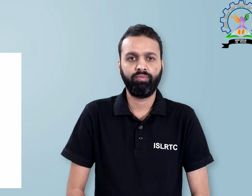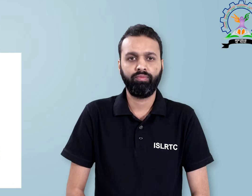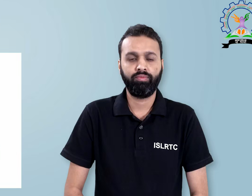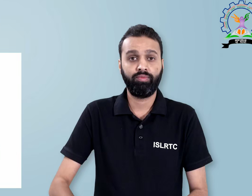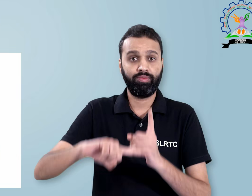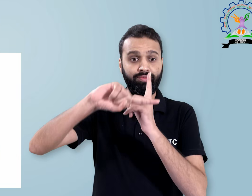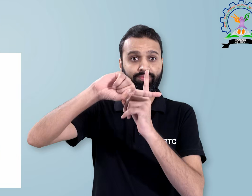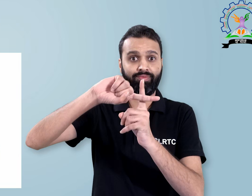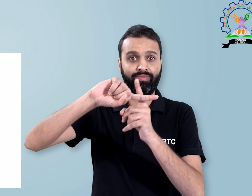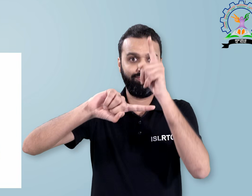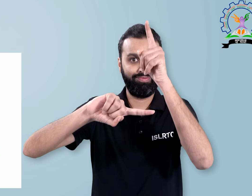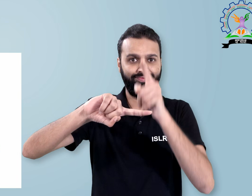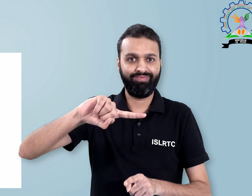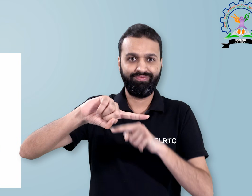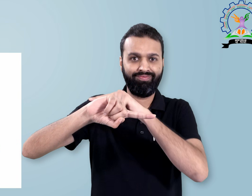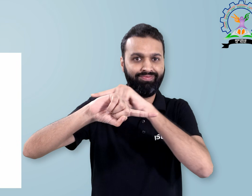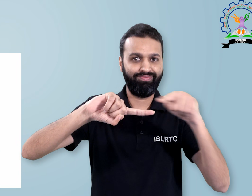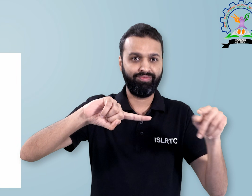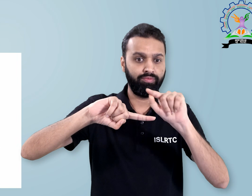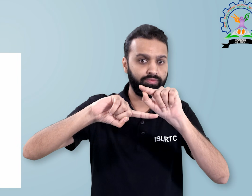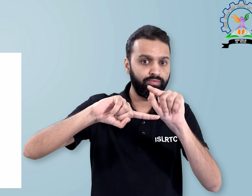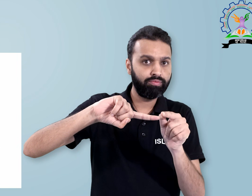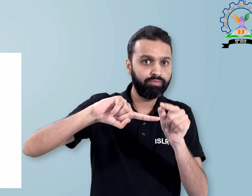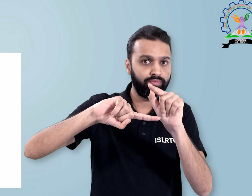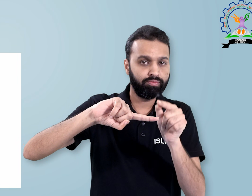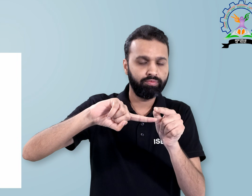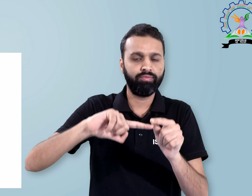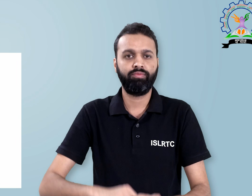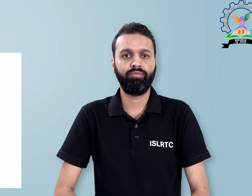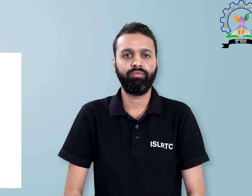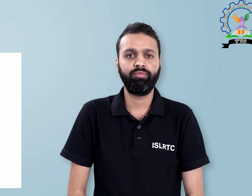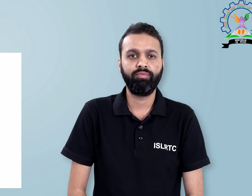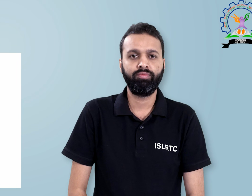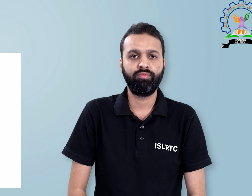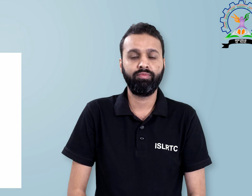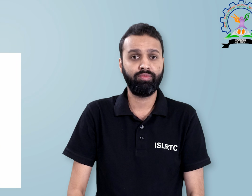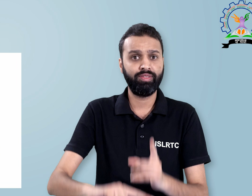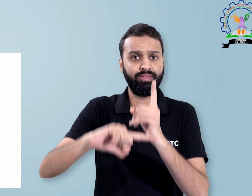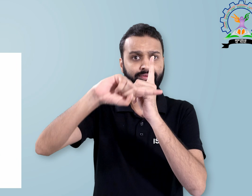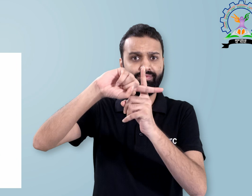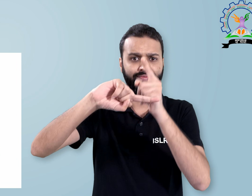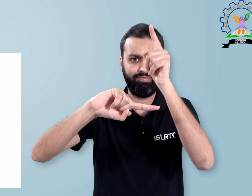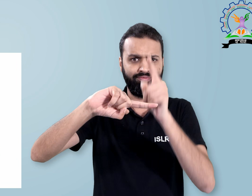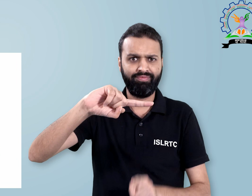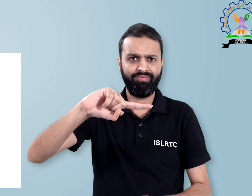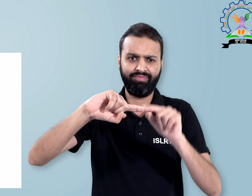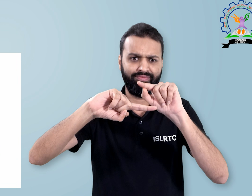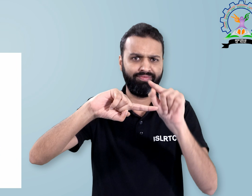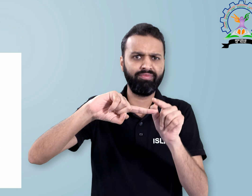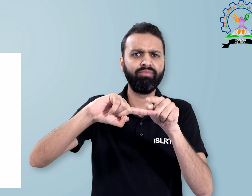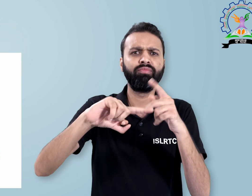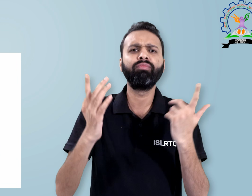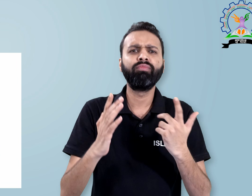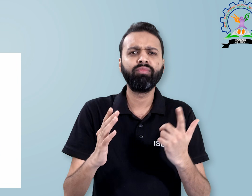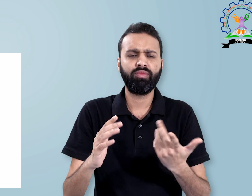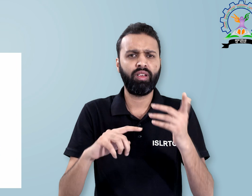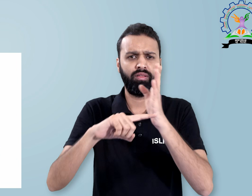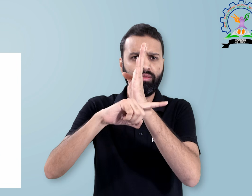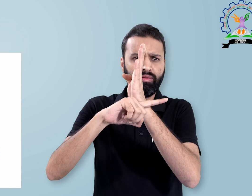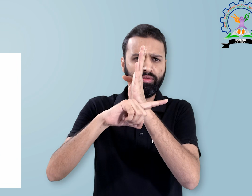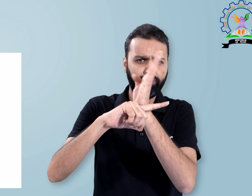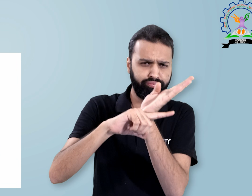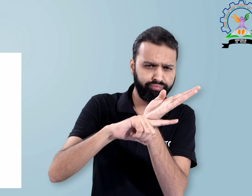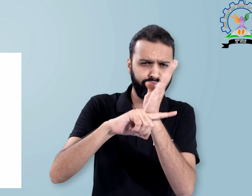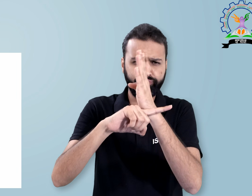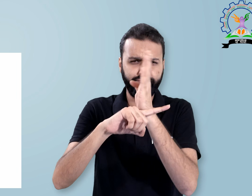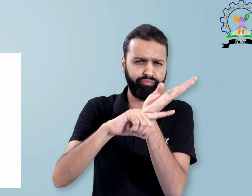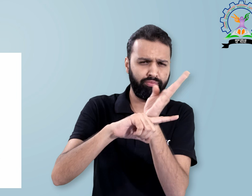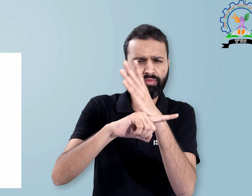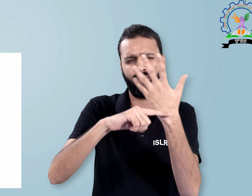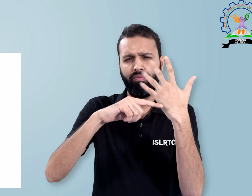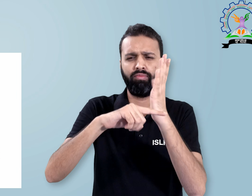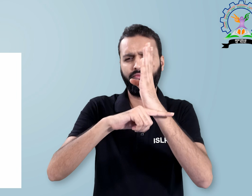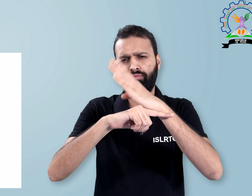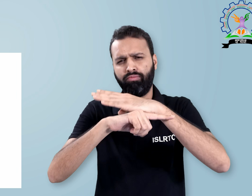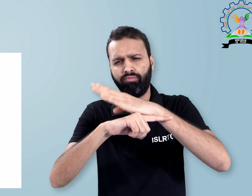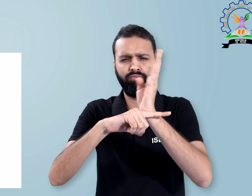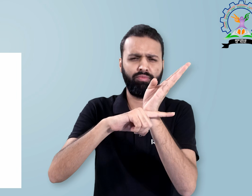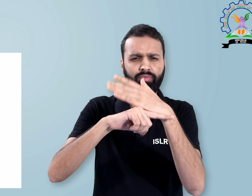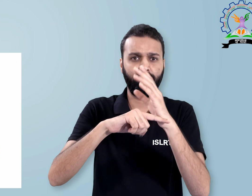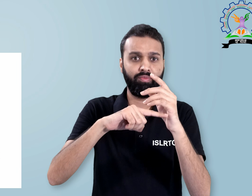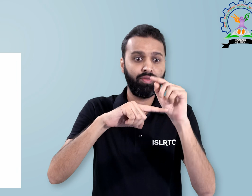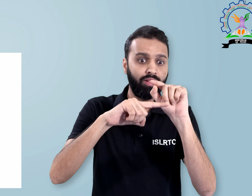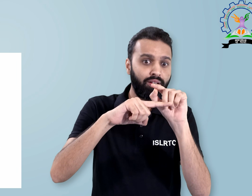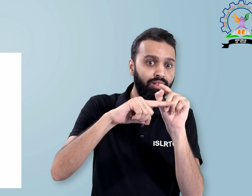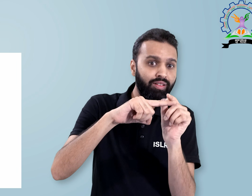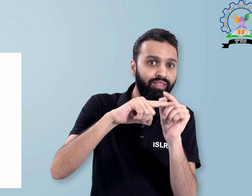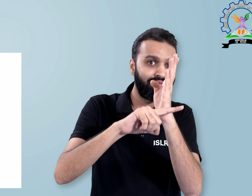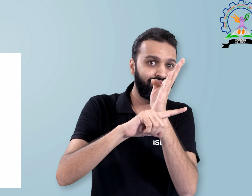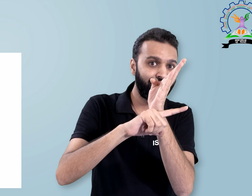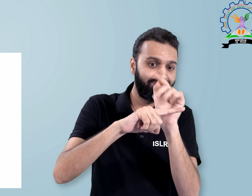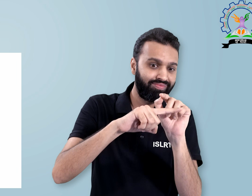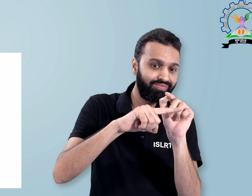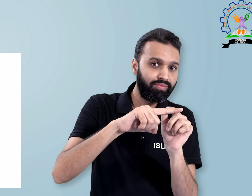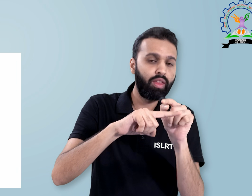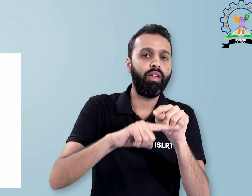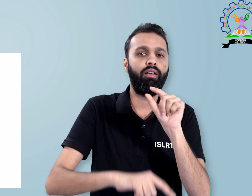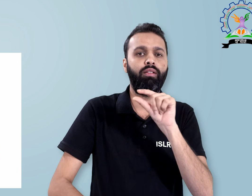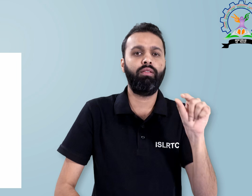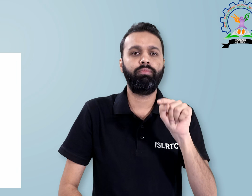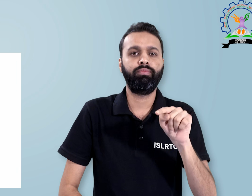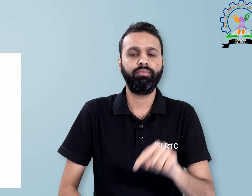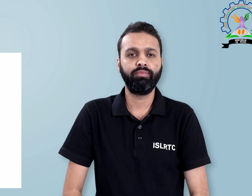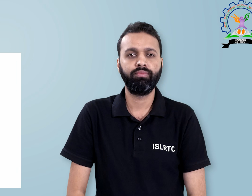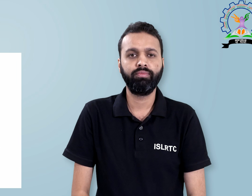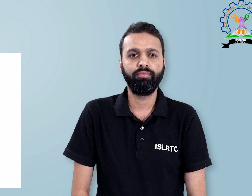Slope The measure of the steepness of a line on a graph.